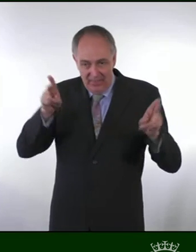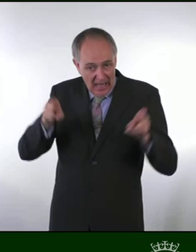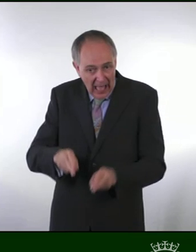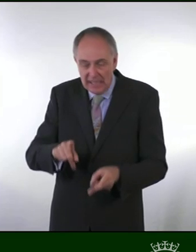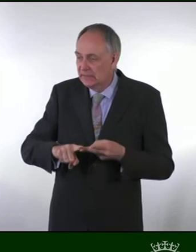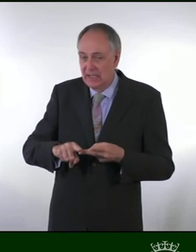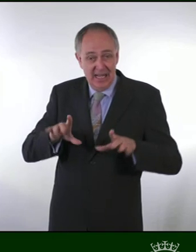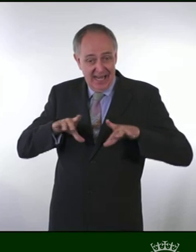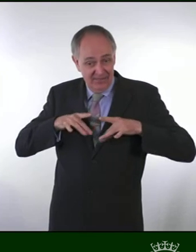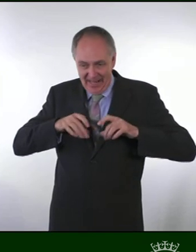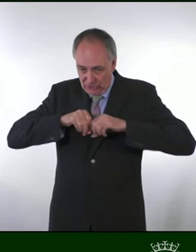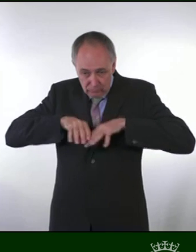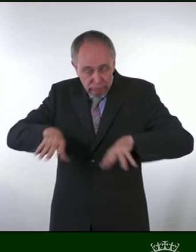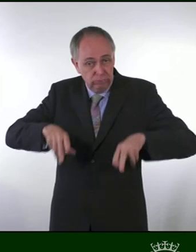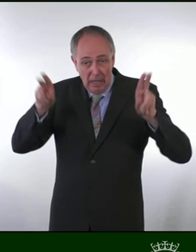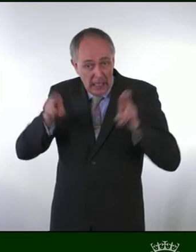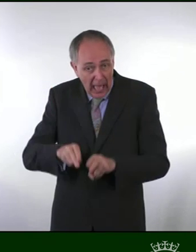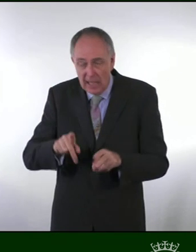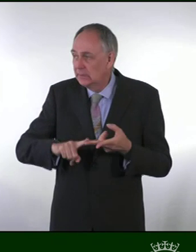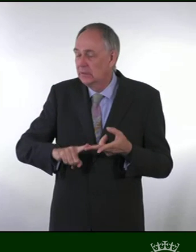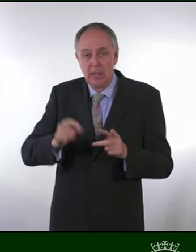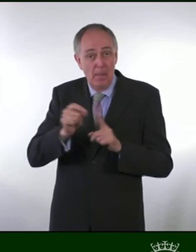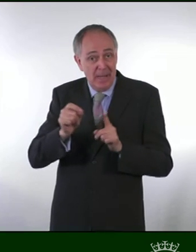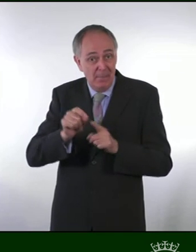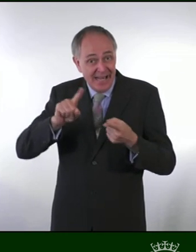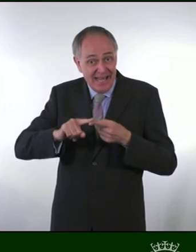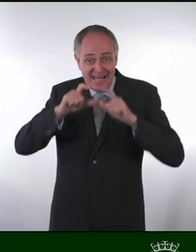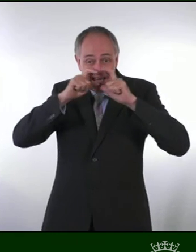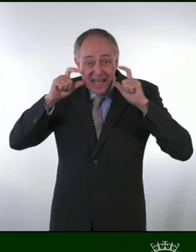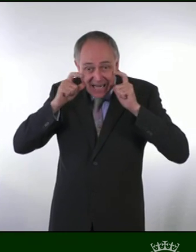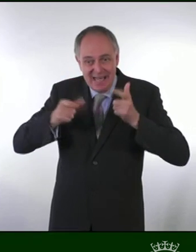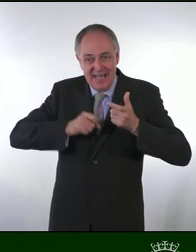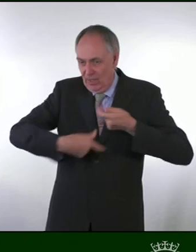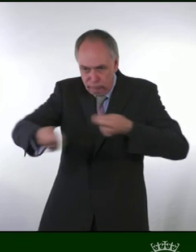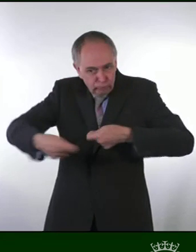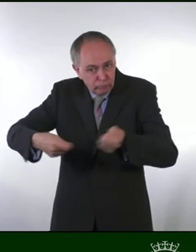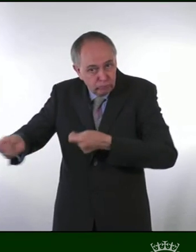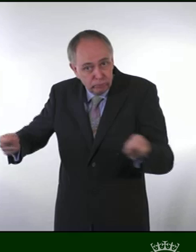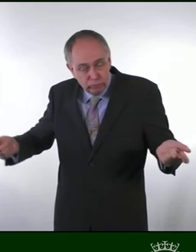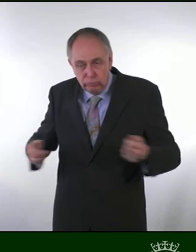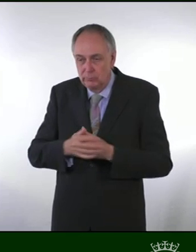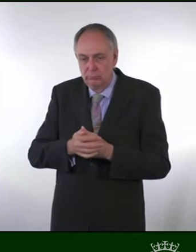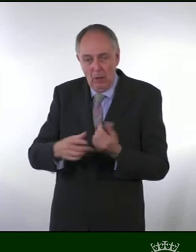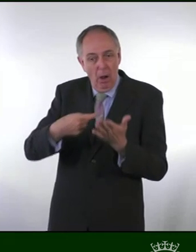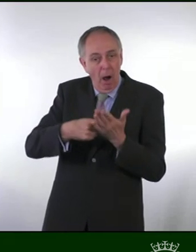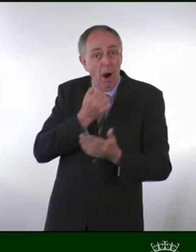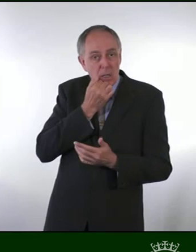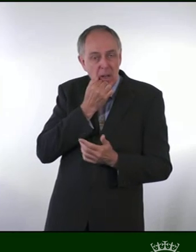The personal protective equipment crisis; the difficulties in care homes; the question of the R figure—they have been addressed.